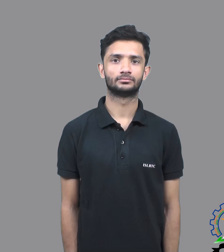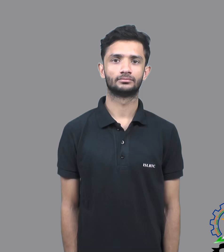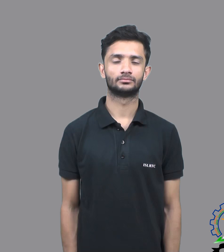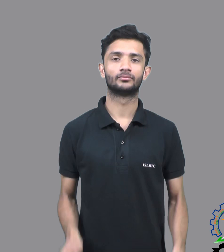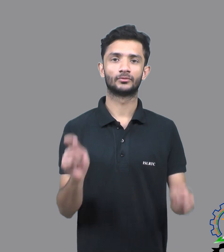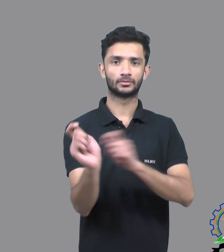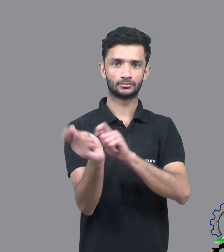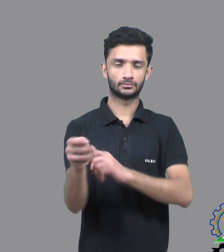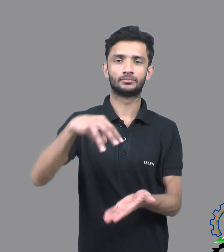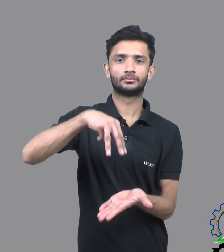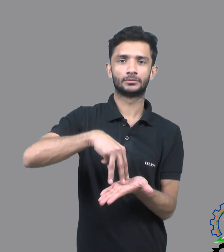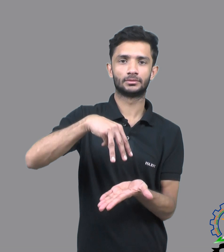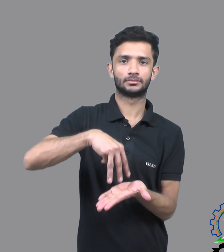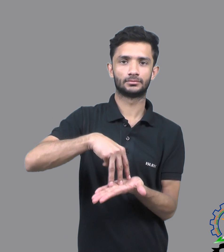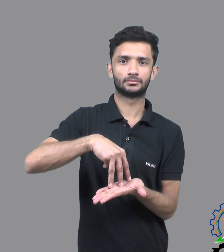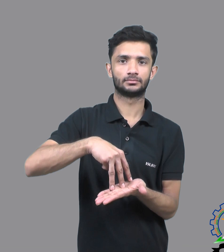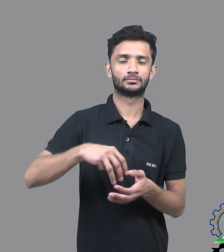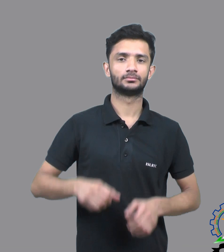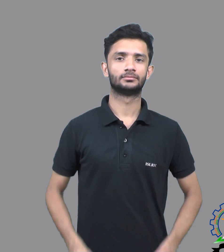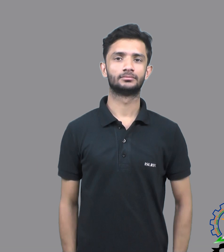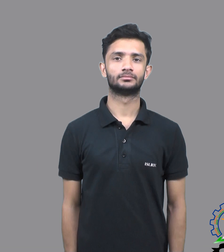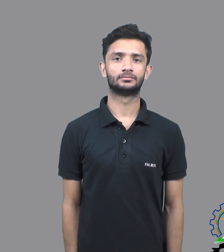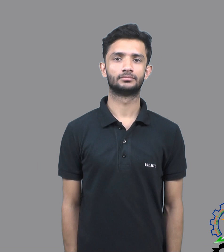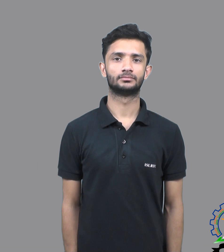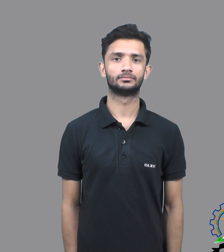Wicket (Cricket)